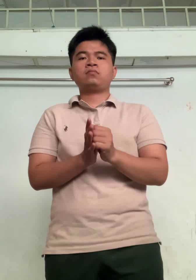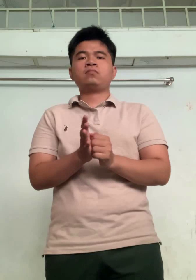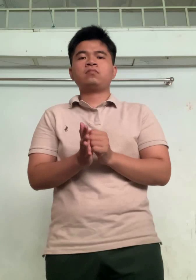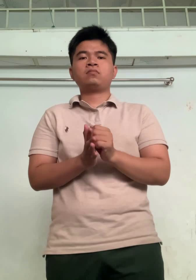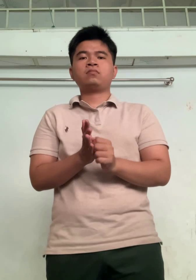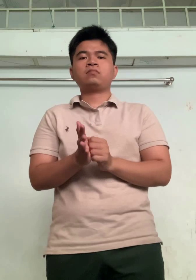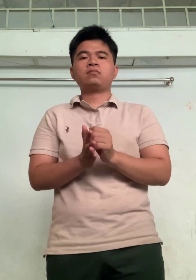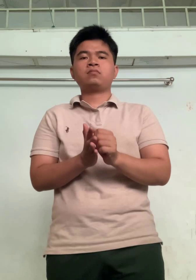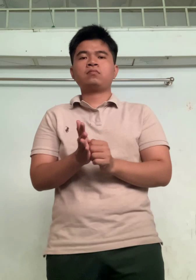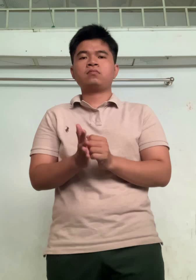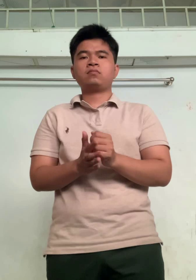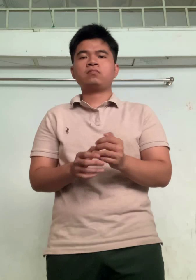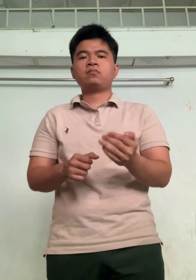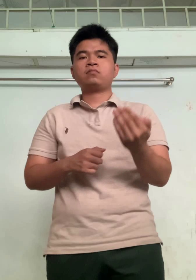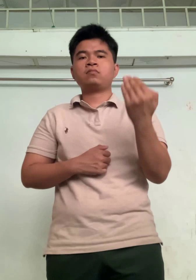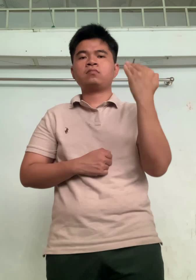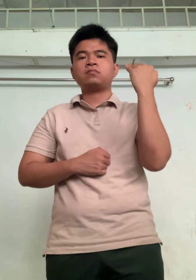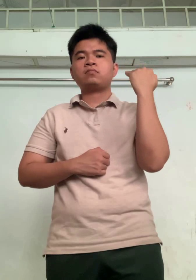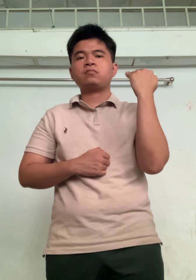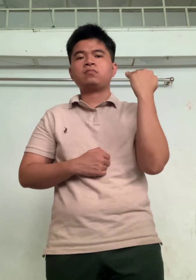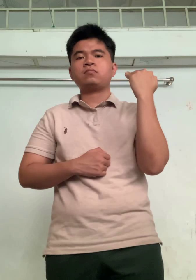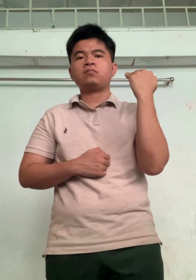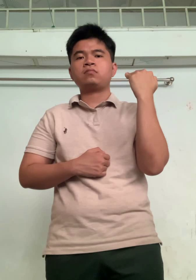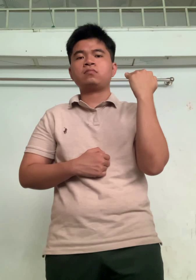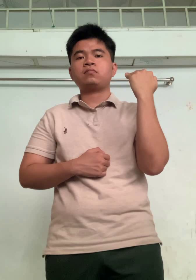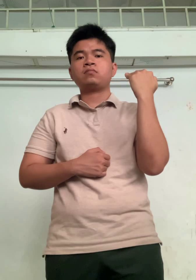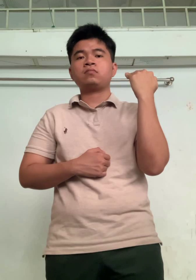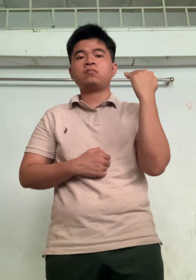thang truoc